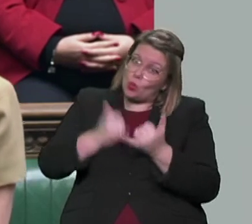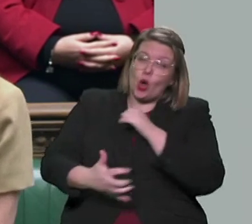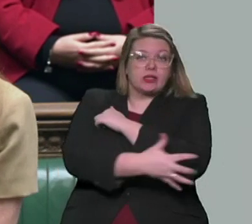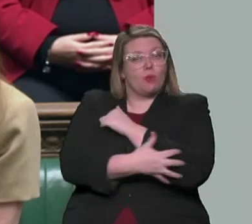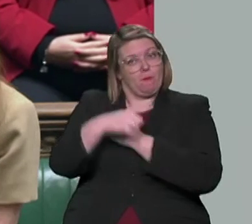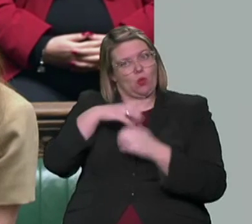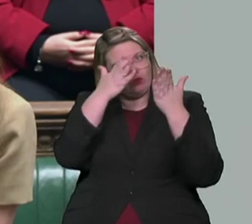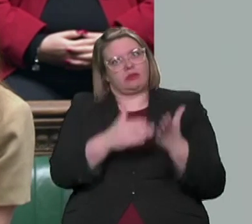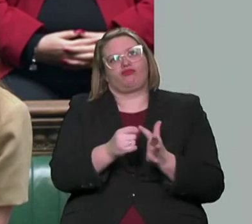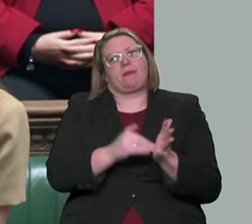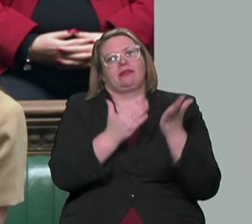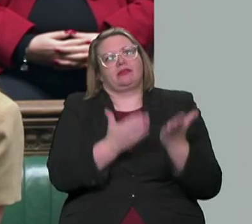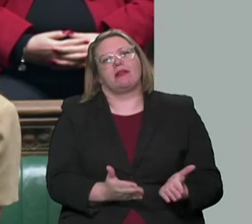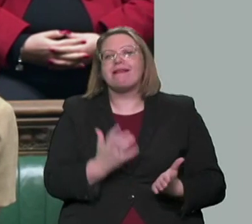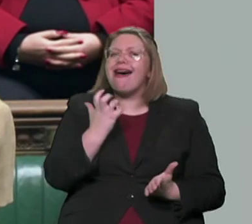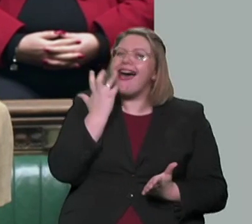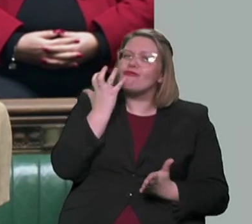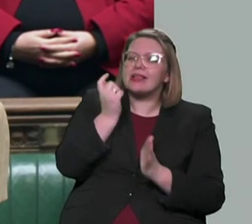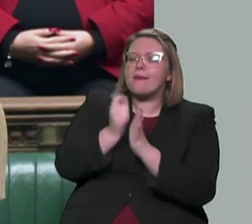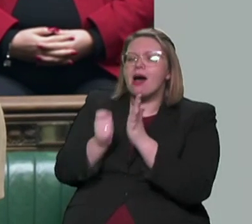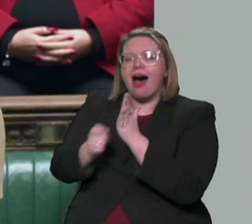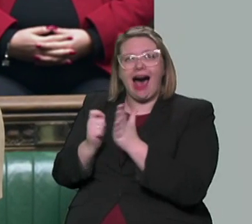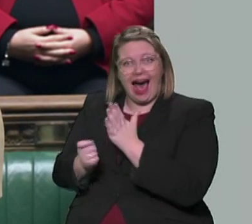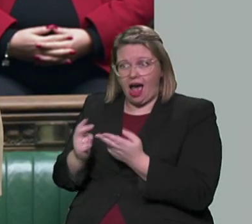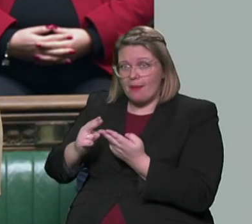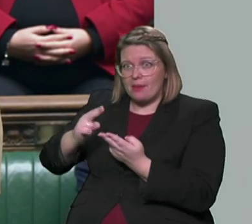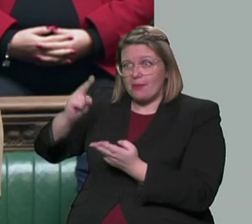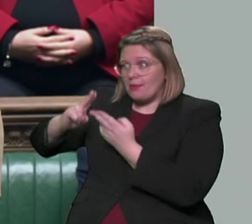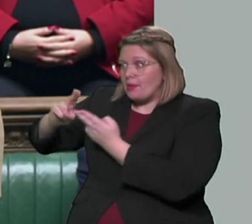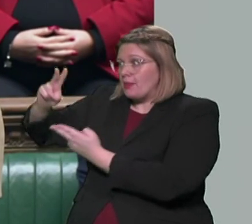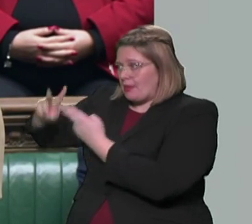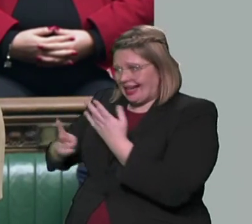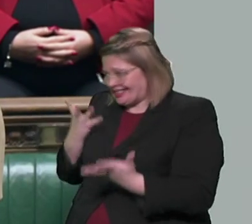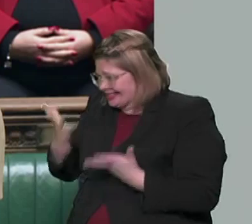Prices of everyday goods are soaring out of control.